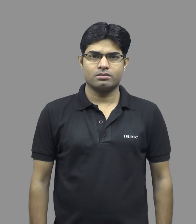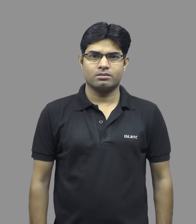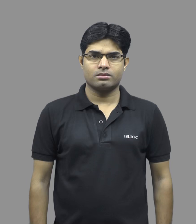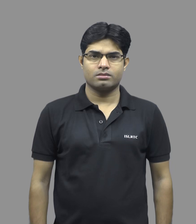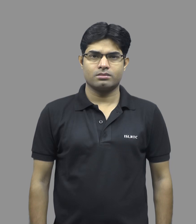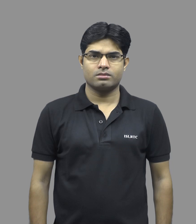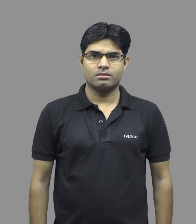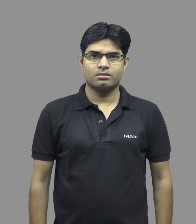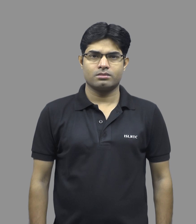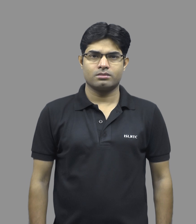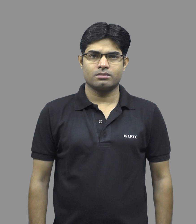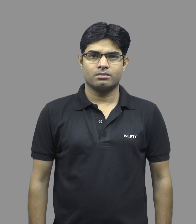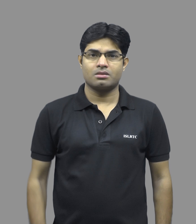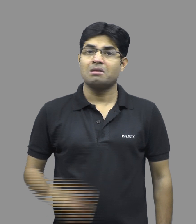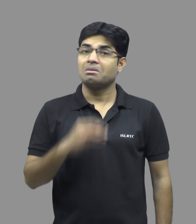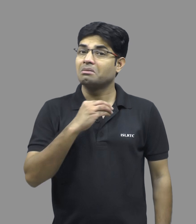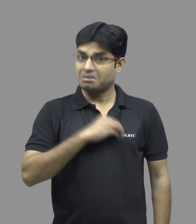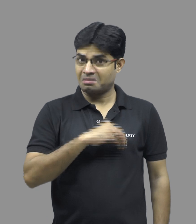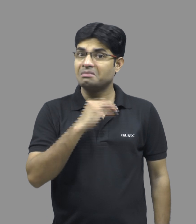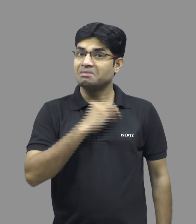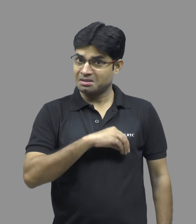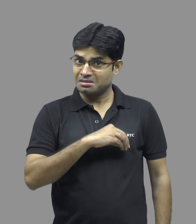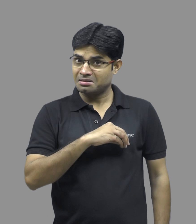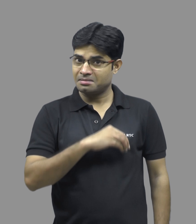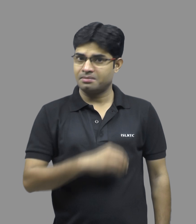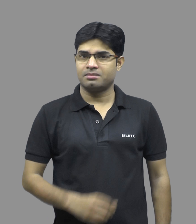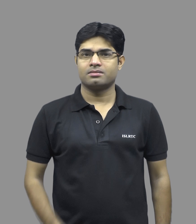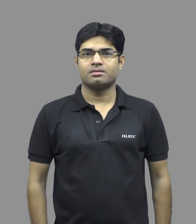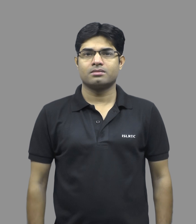Benefit Profit Gain